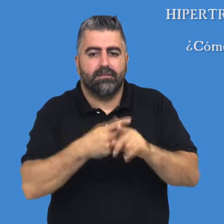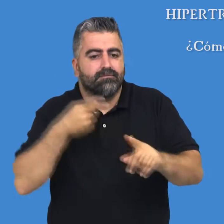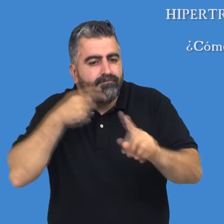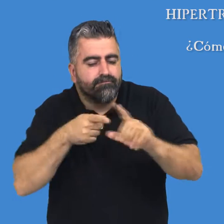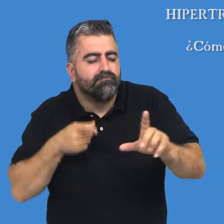objetivo